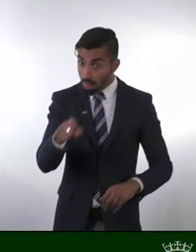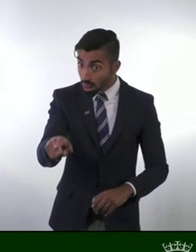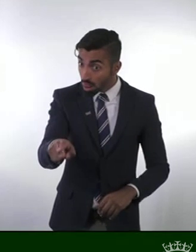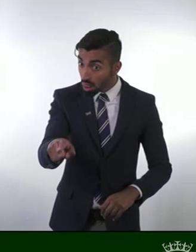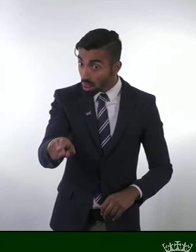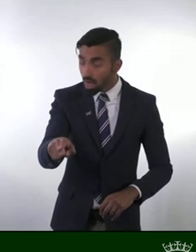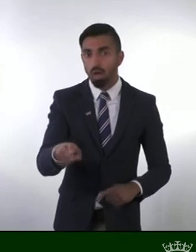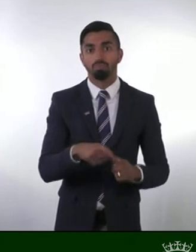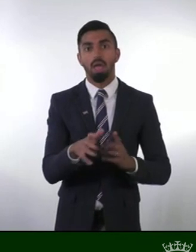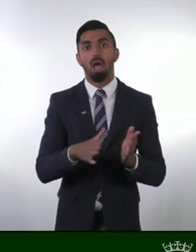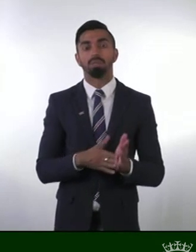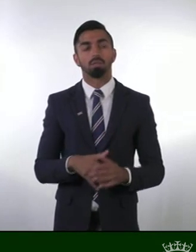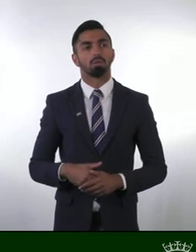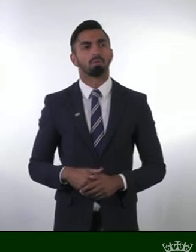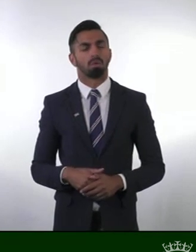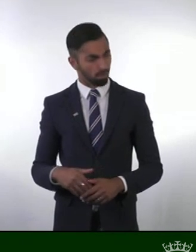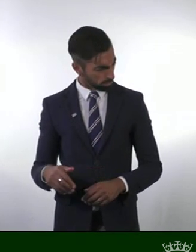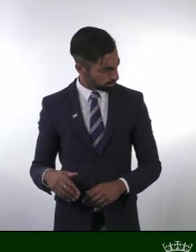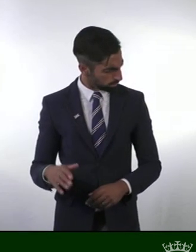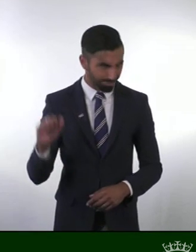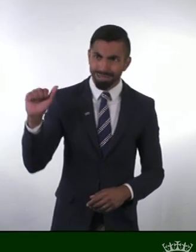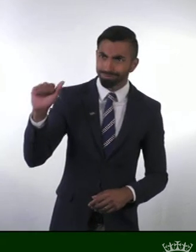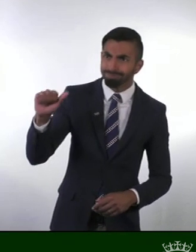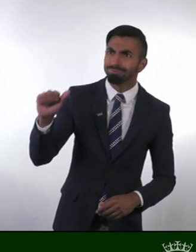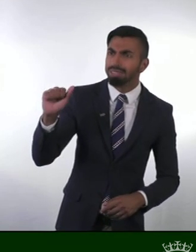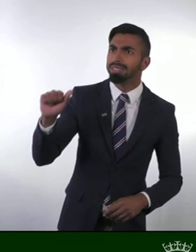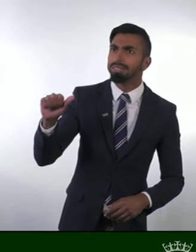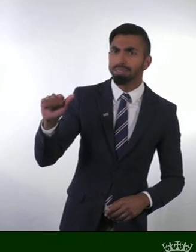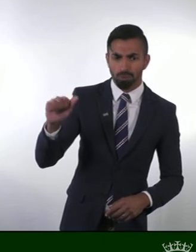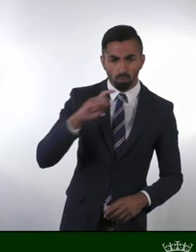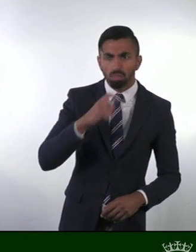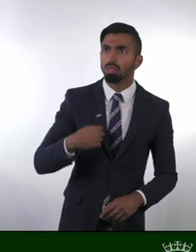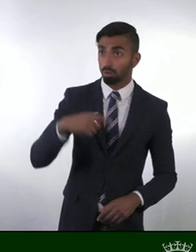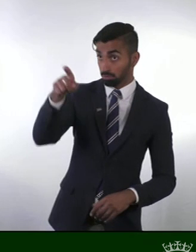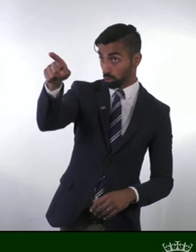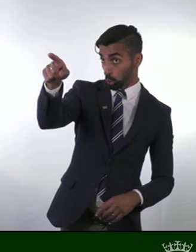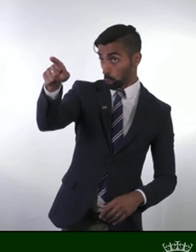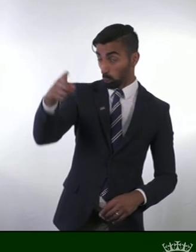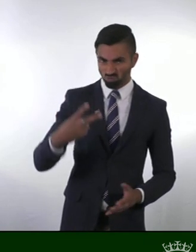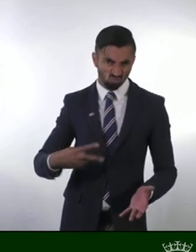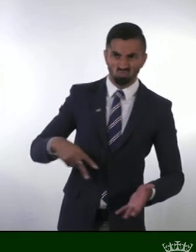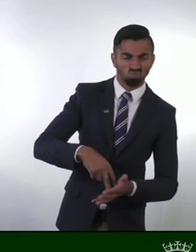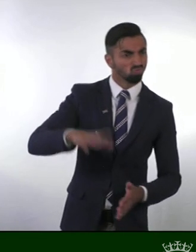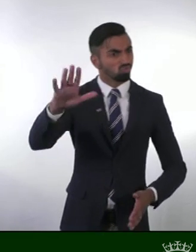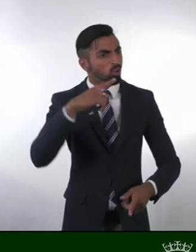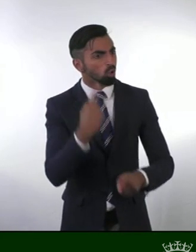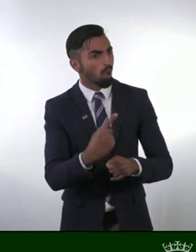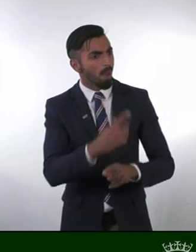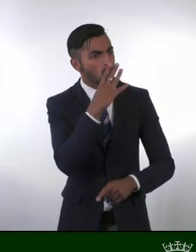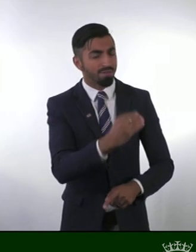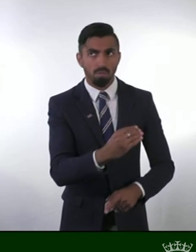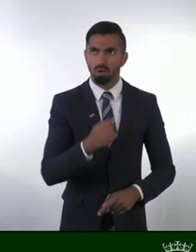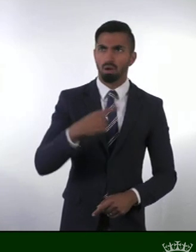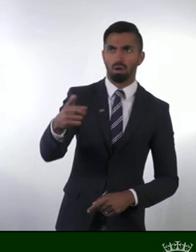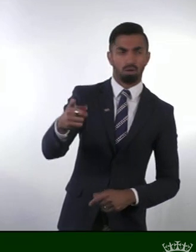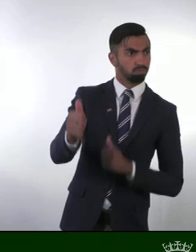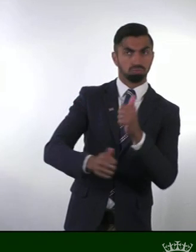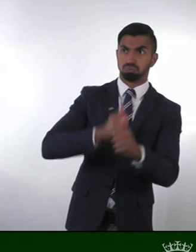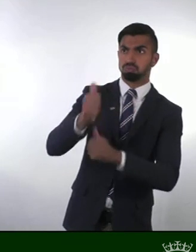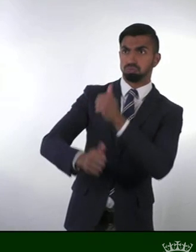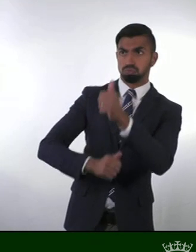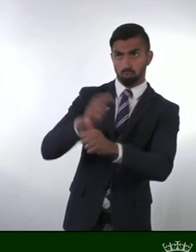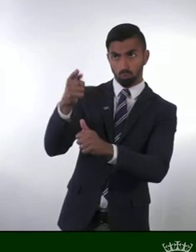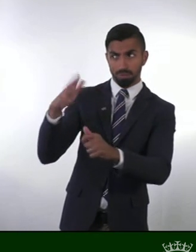Yes, I certainly will. I congratulate my honourable Friend on the way he represents Wolverhampton and the many campaigns he fights for that great city.